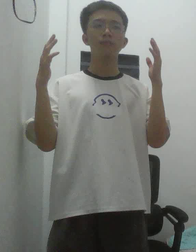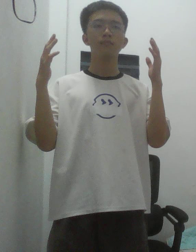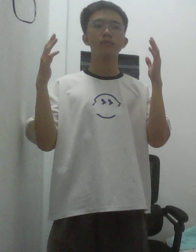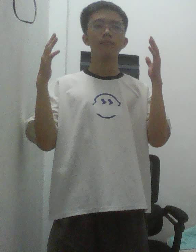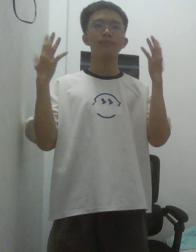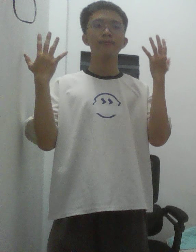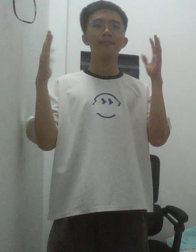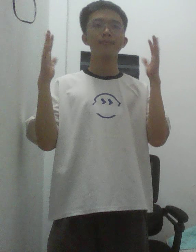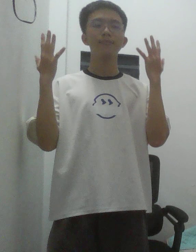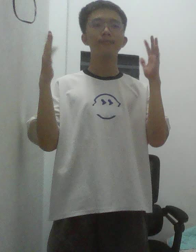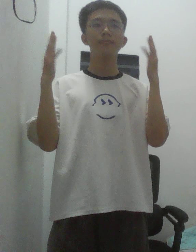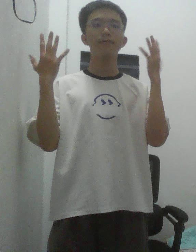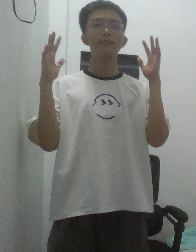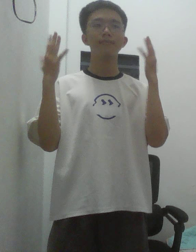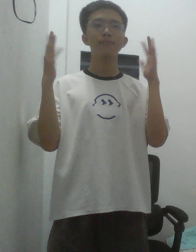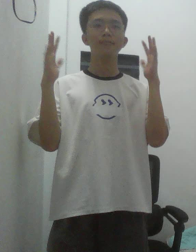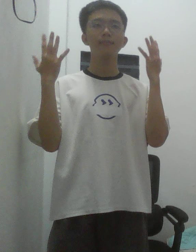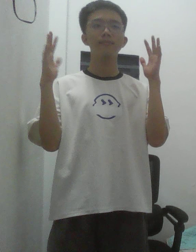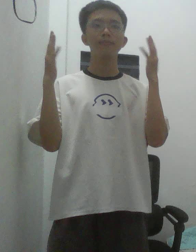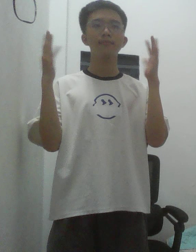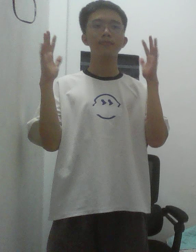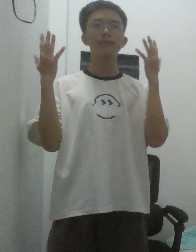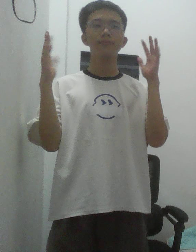vo tay